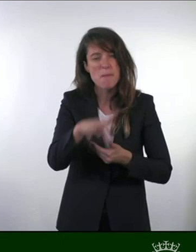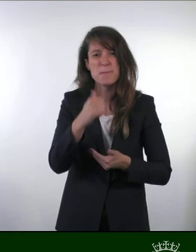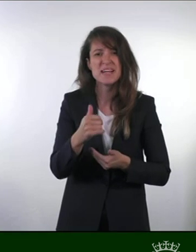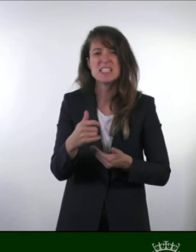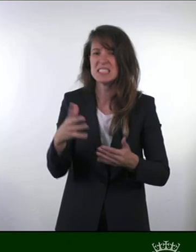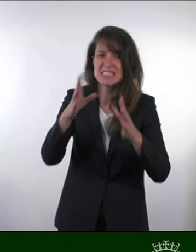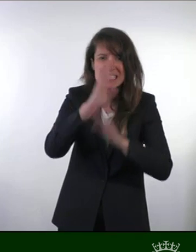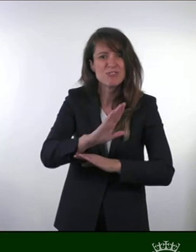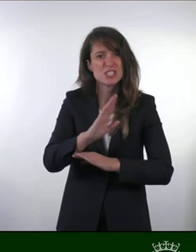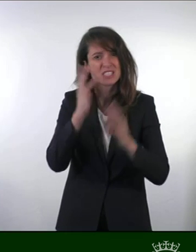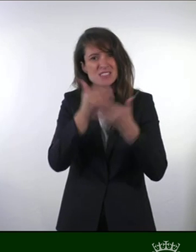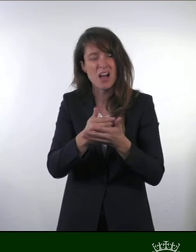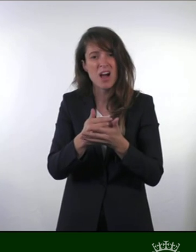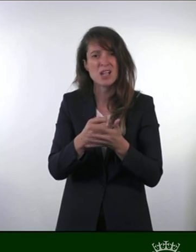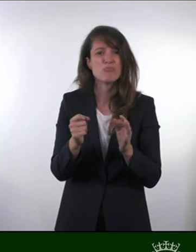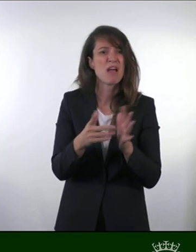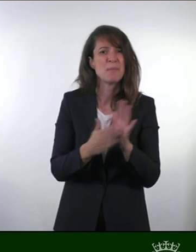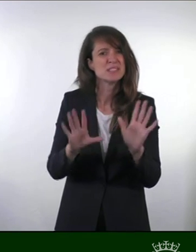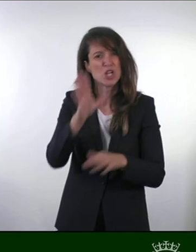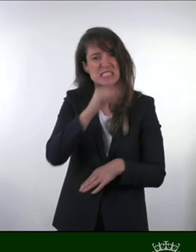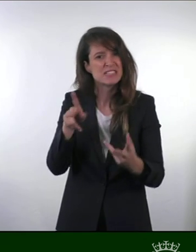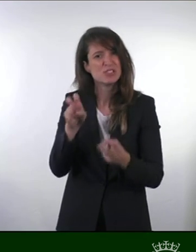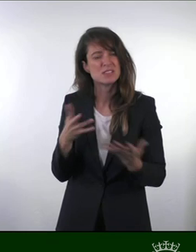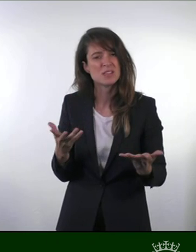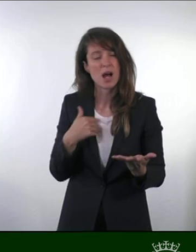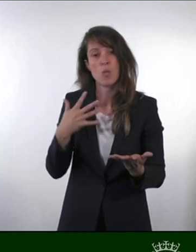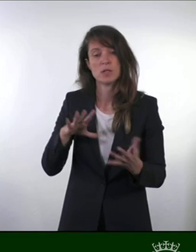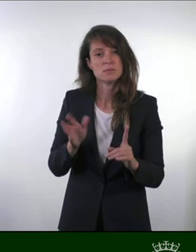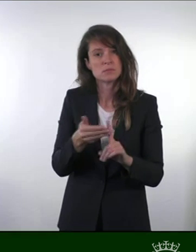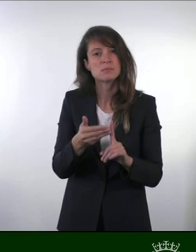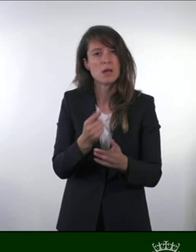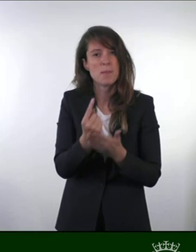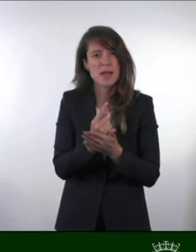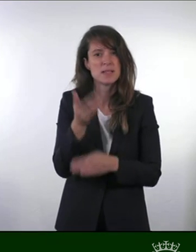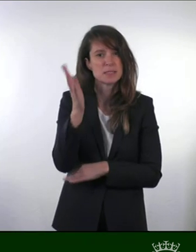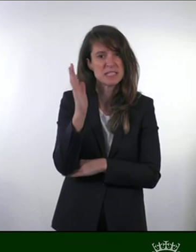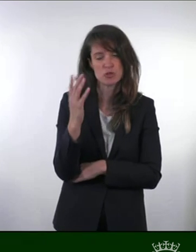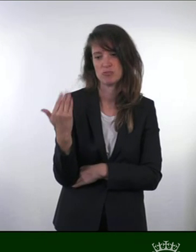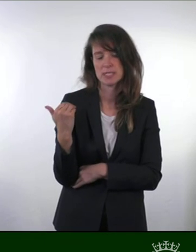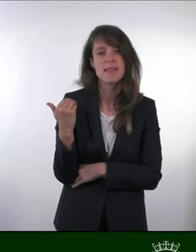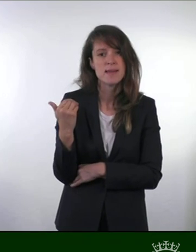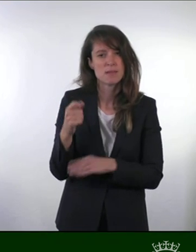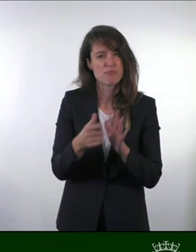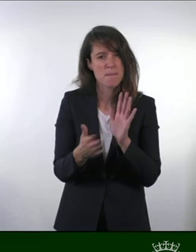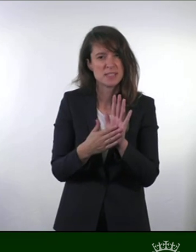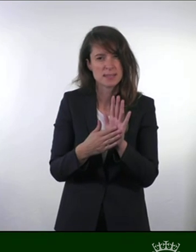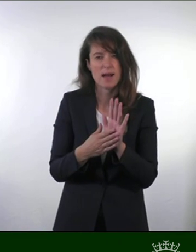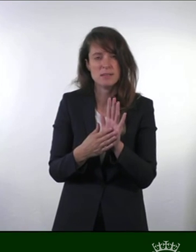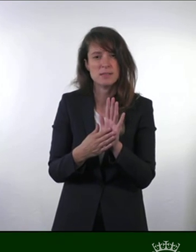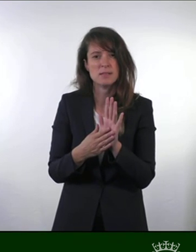I want to turn to the Prime Minister’s speech yesterday, if I may. Amid the normal bluster, there was a really striking line in that speech.